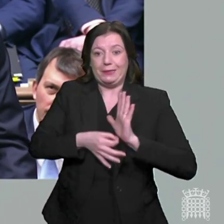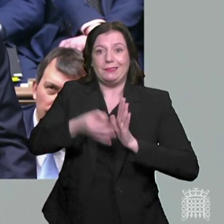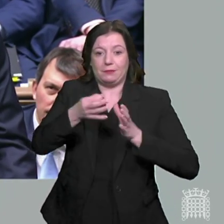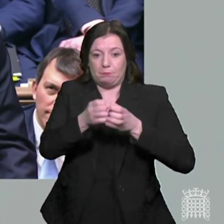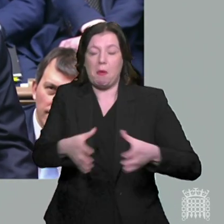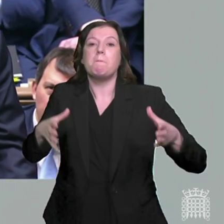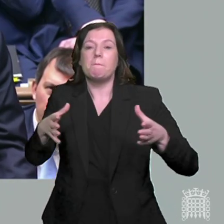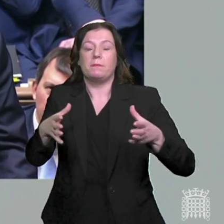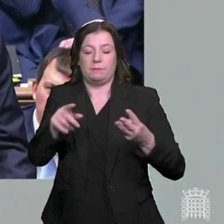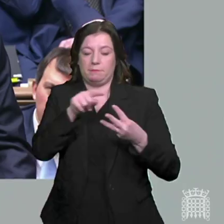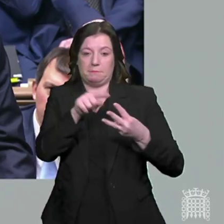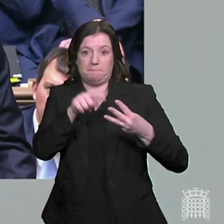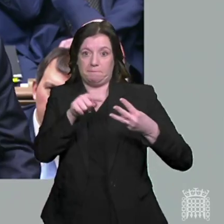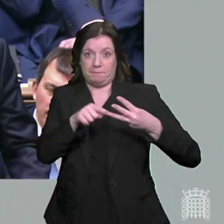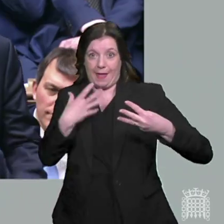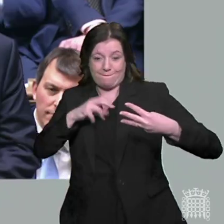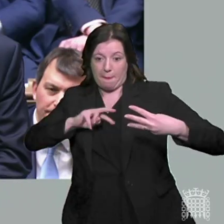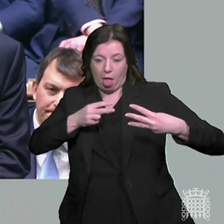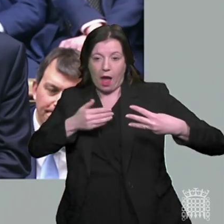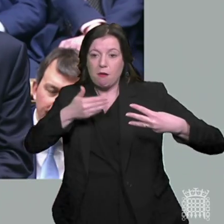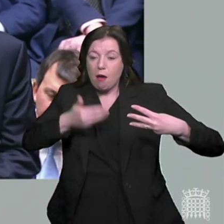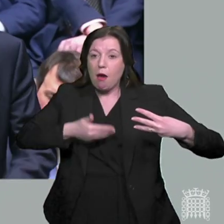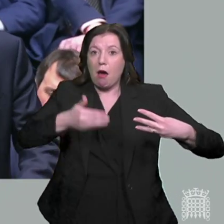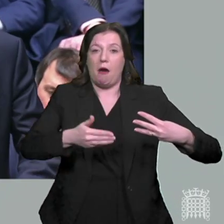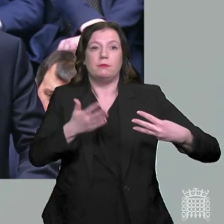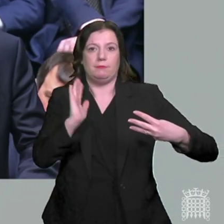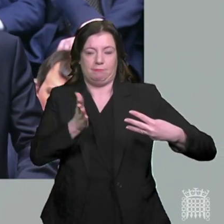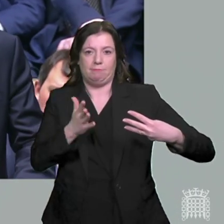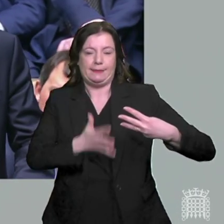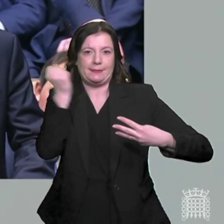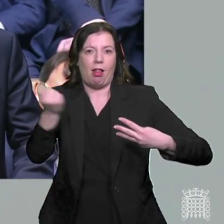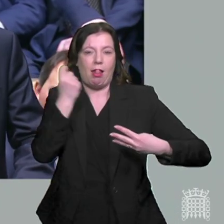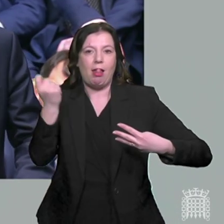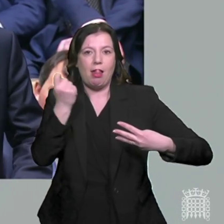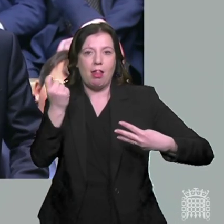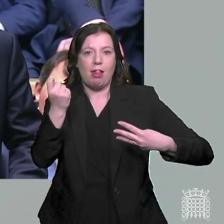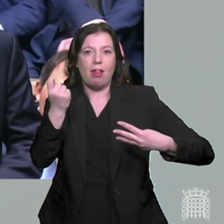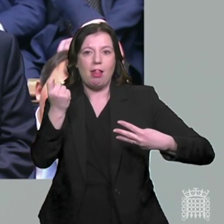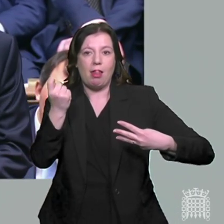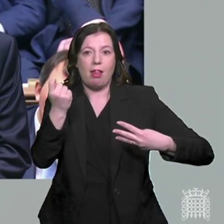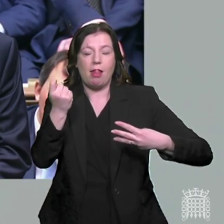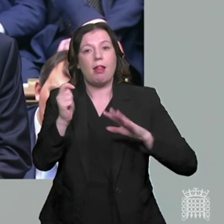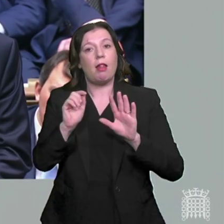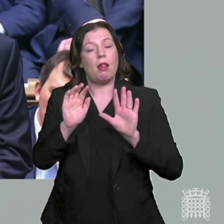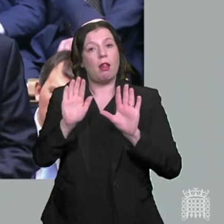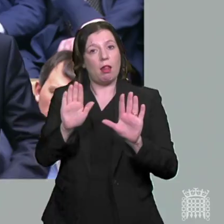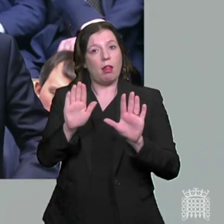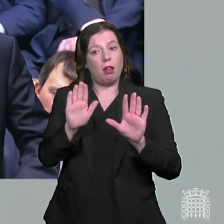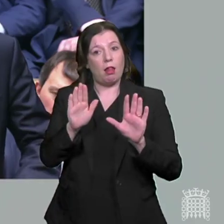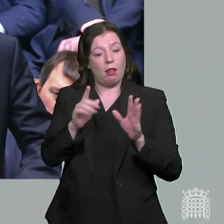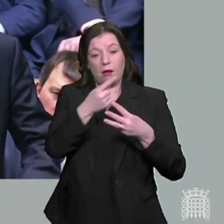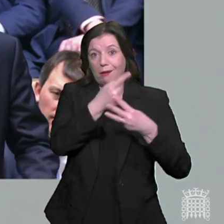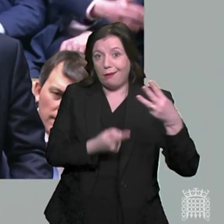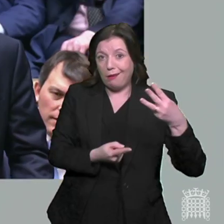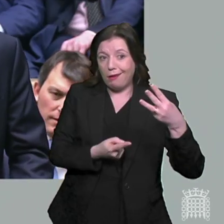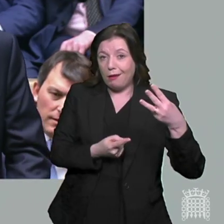We are following the plan and the plan is working. But that is not all we have done.